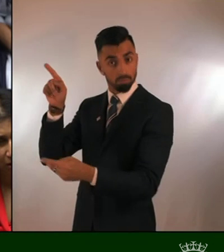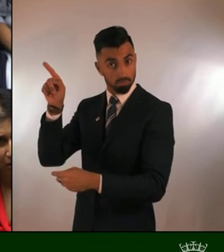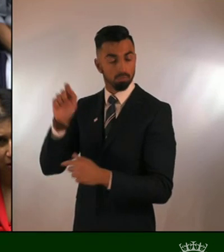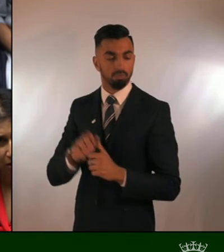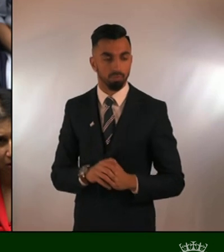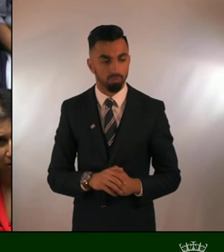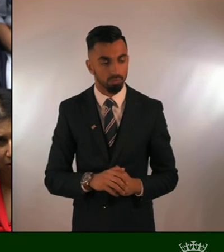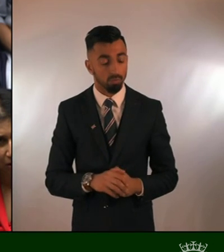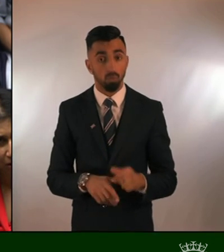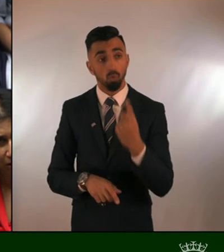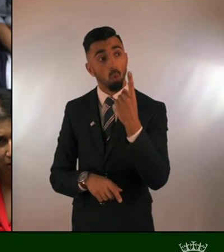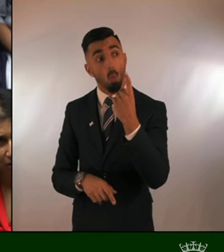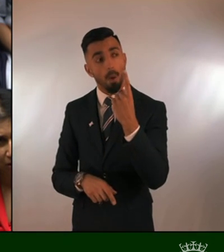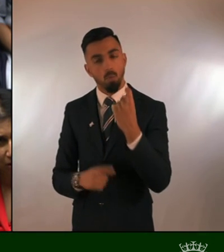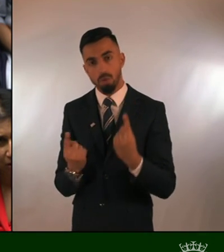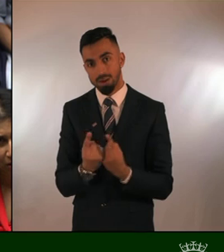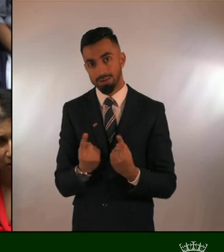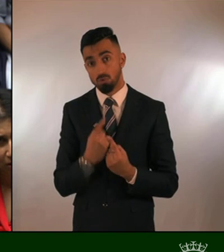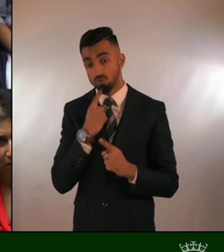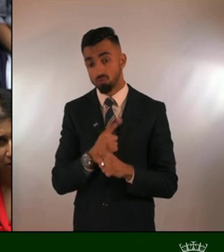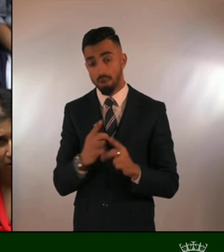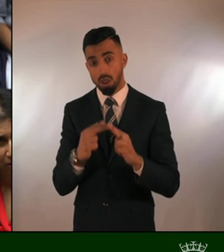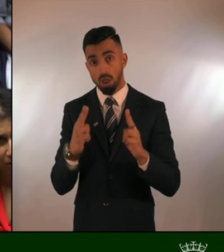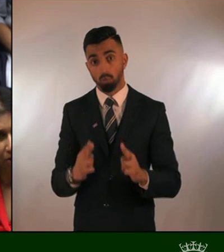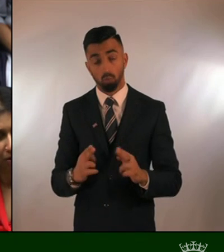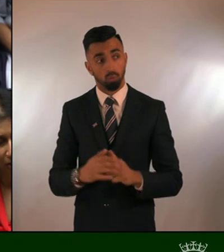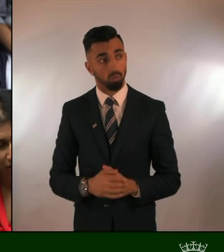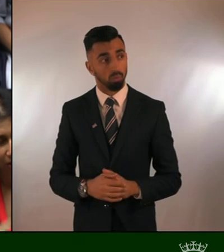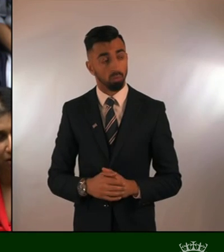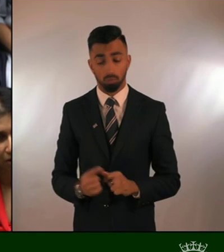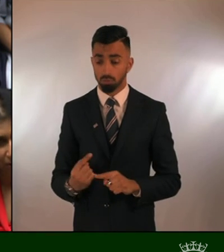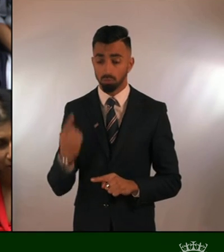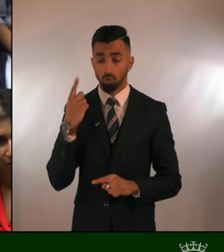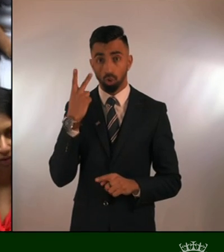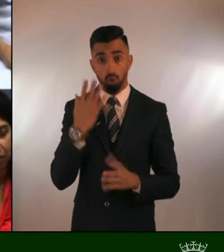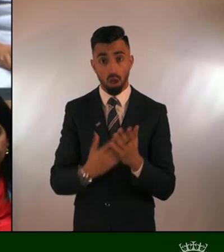Two and a half years on, we are still grappling with the tragic legacy of Grenfell.